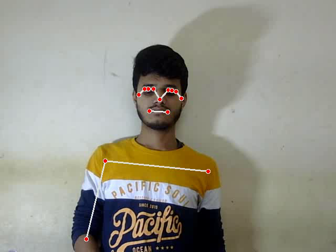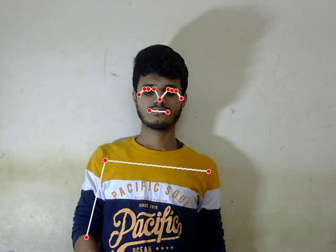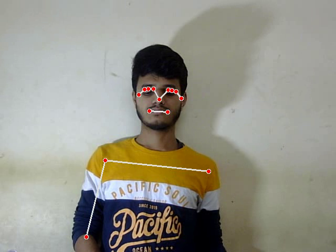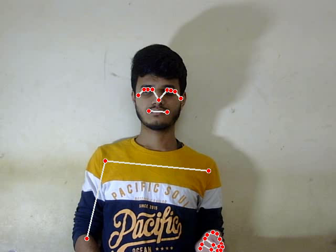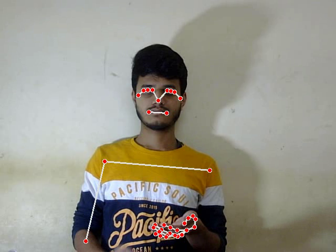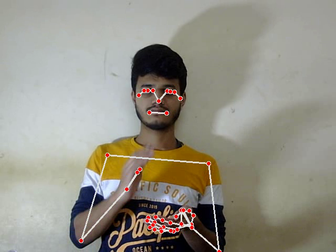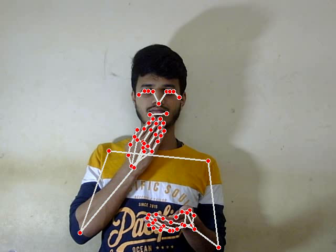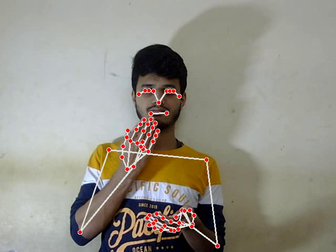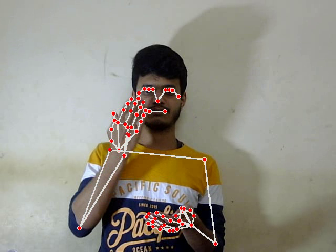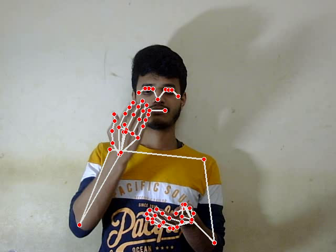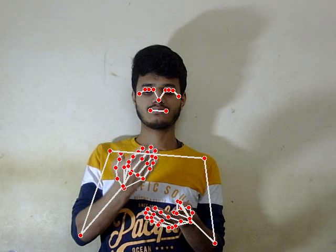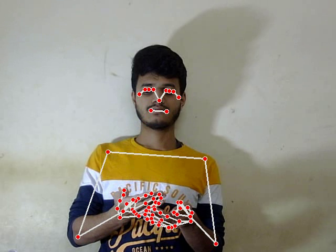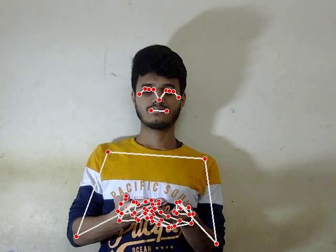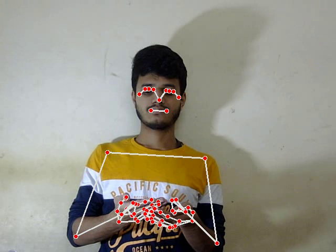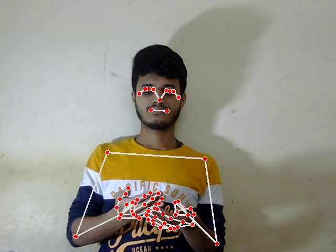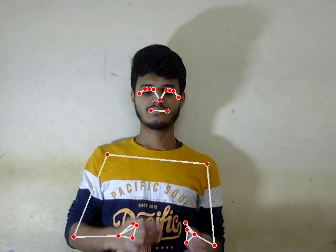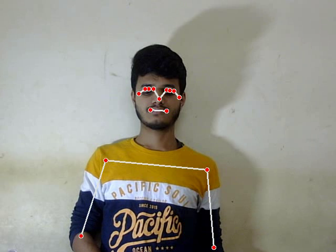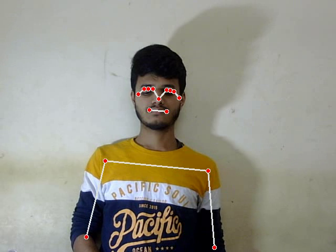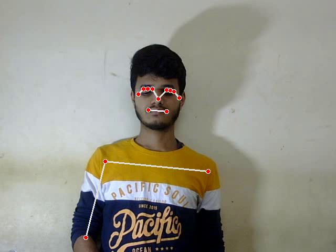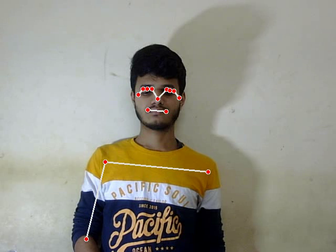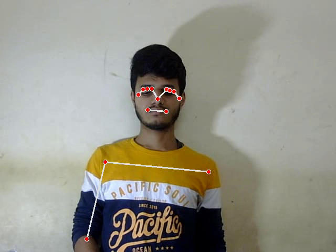good